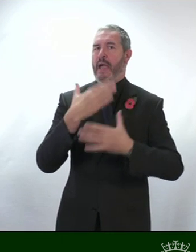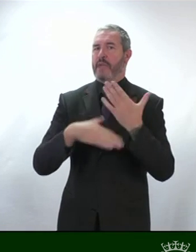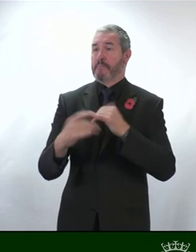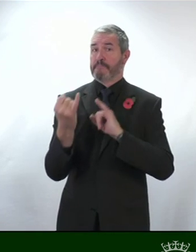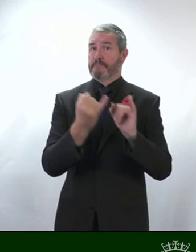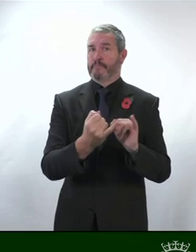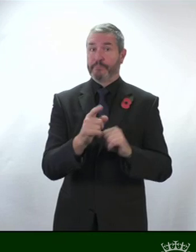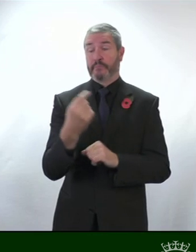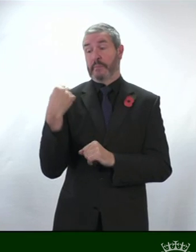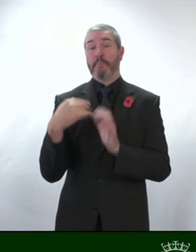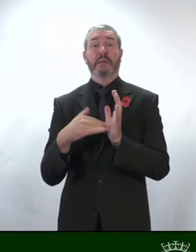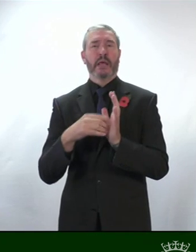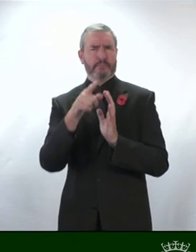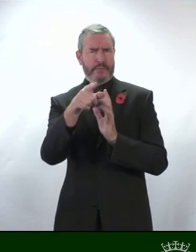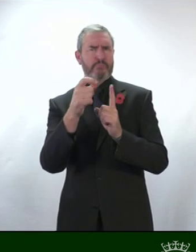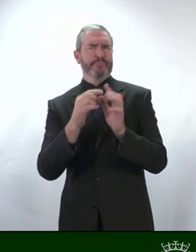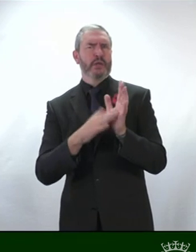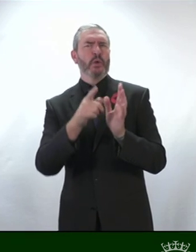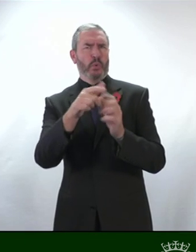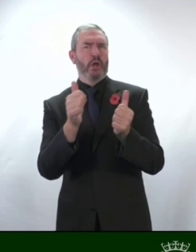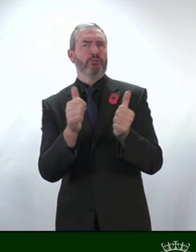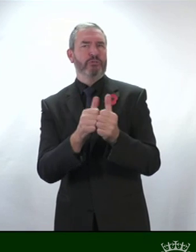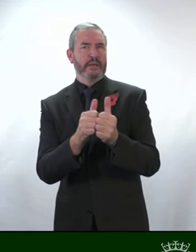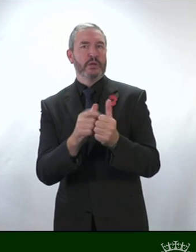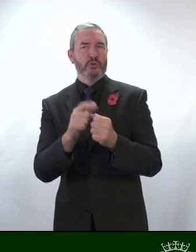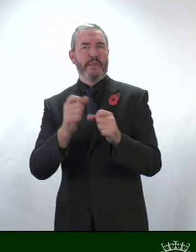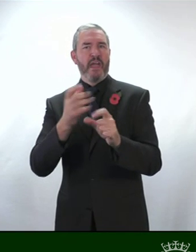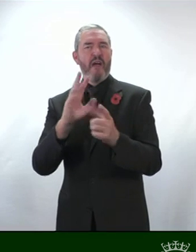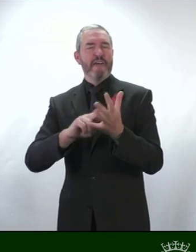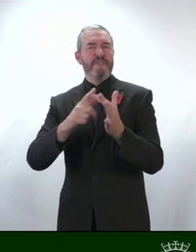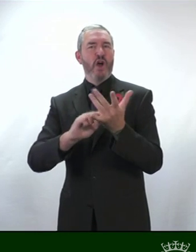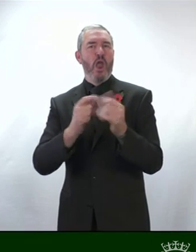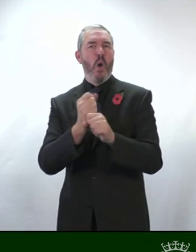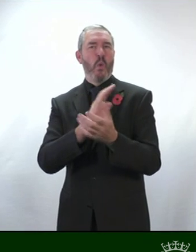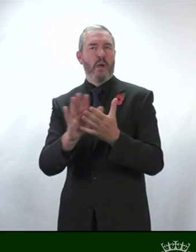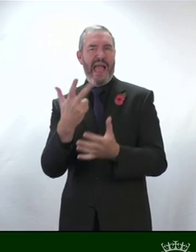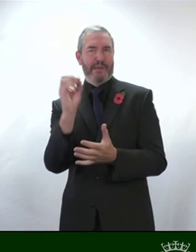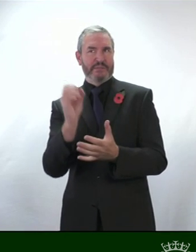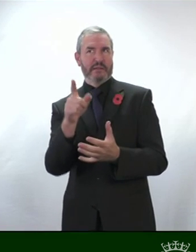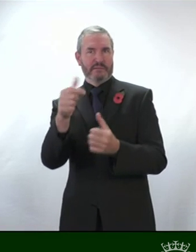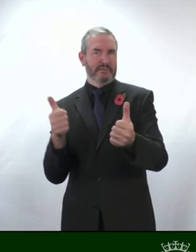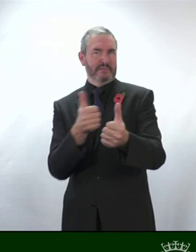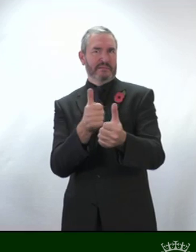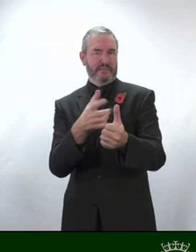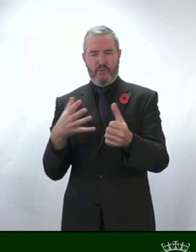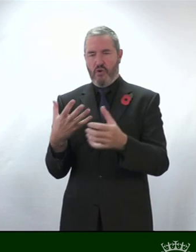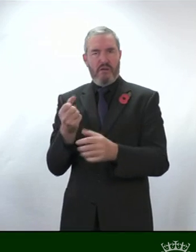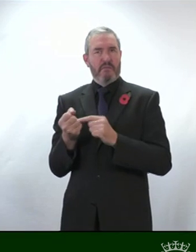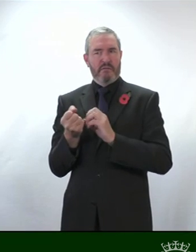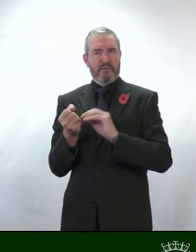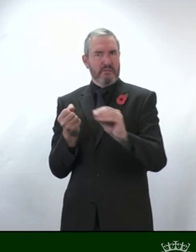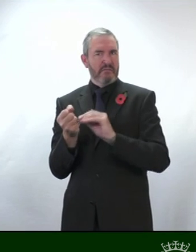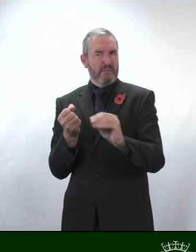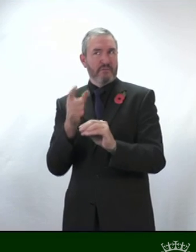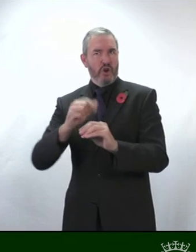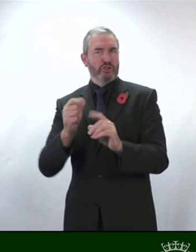On Monday, the Prime Minister agreed access to the furlough scheme for Scotland, at 80%, if lockdown restrictions require it.